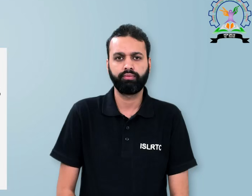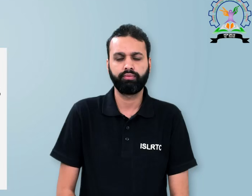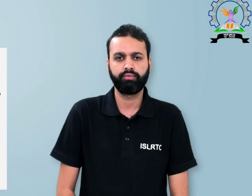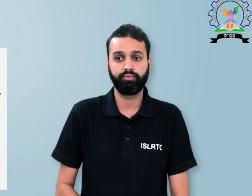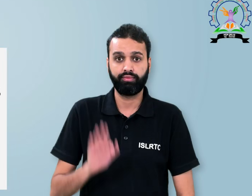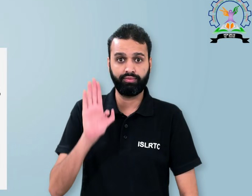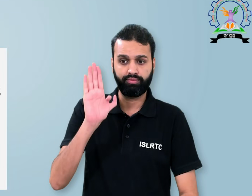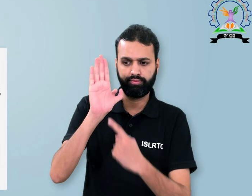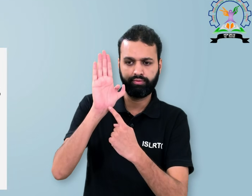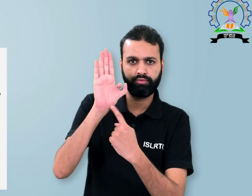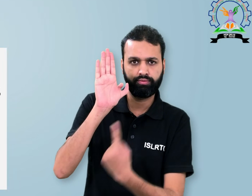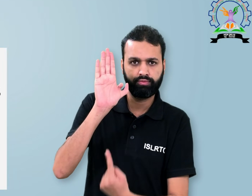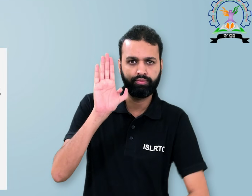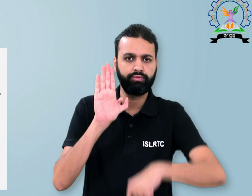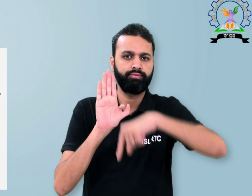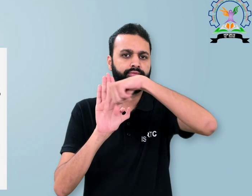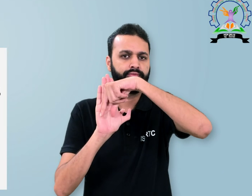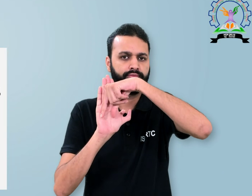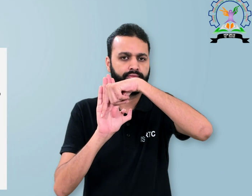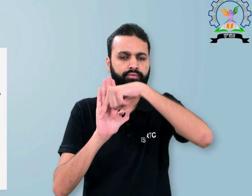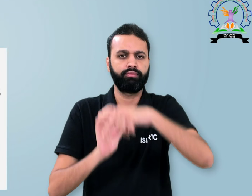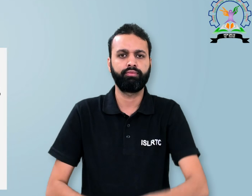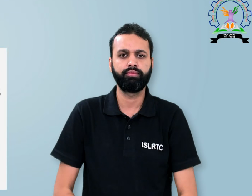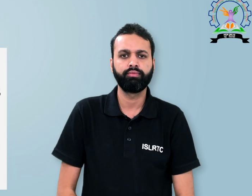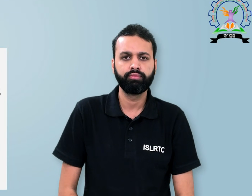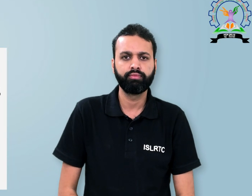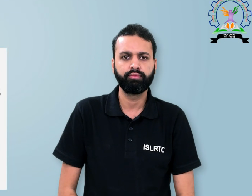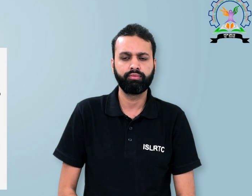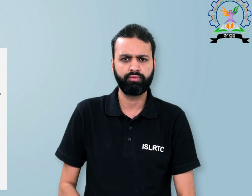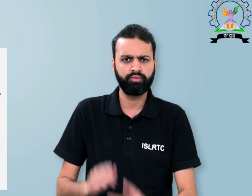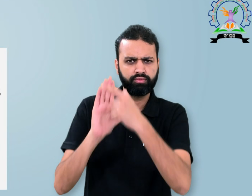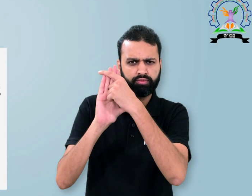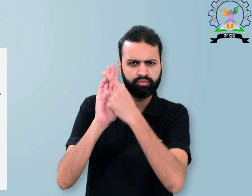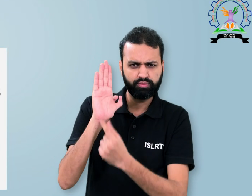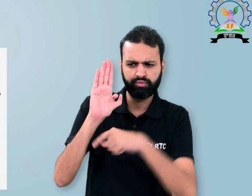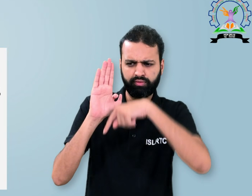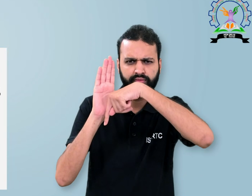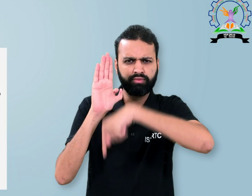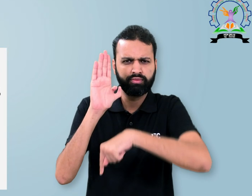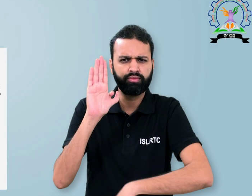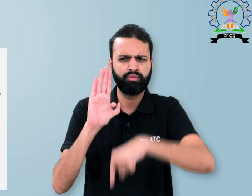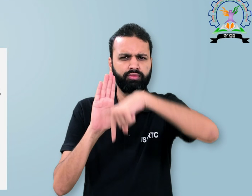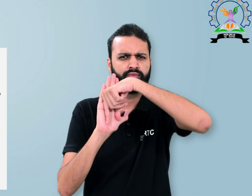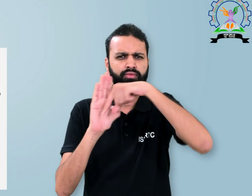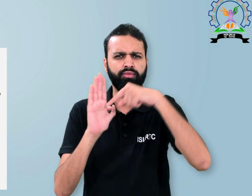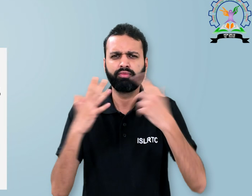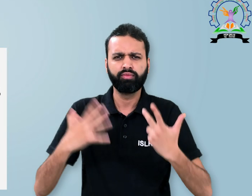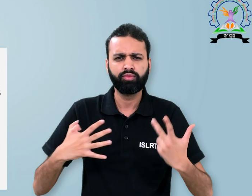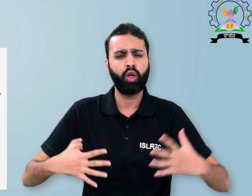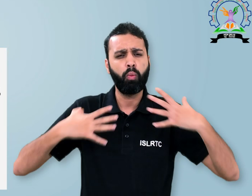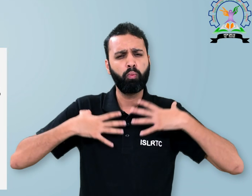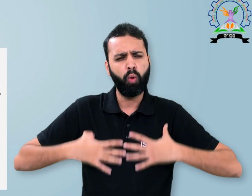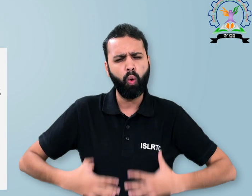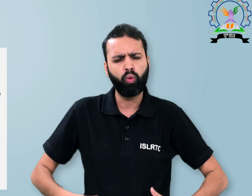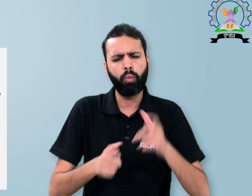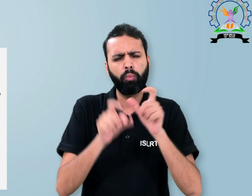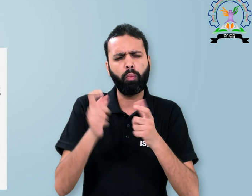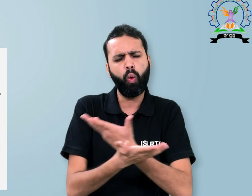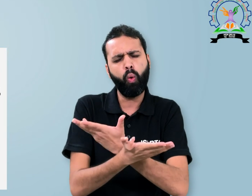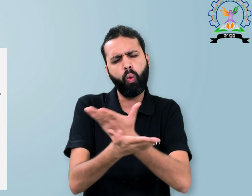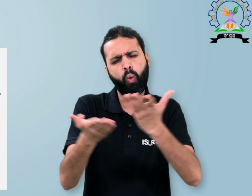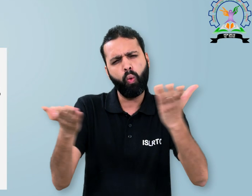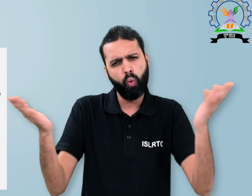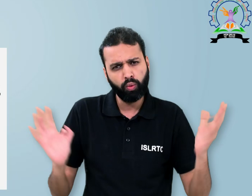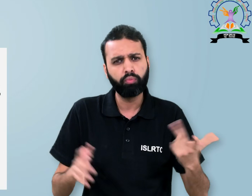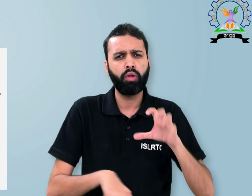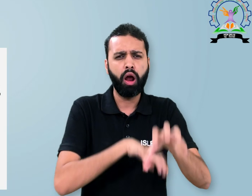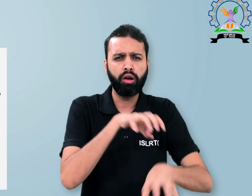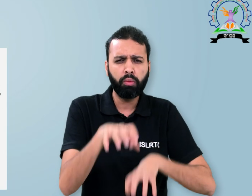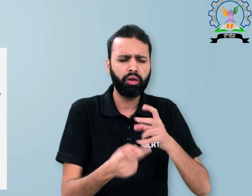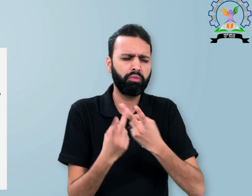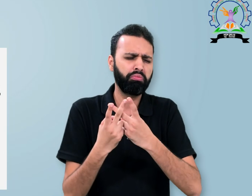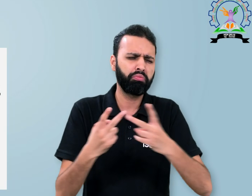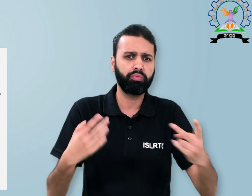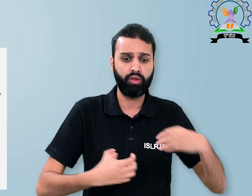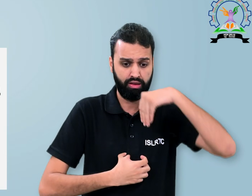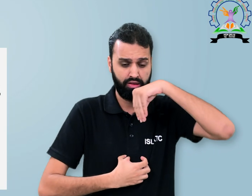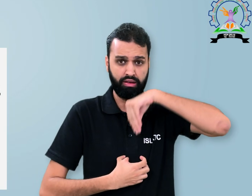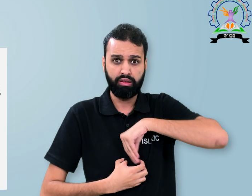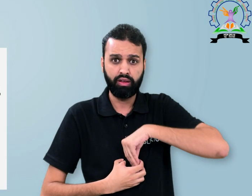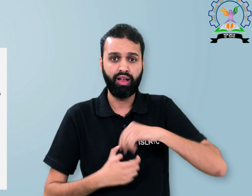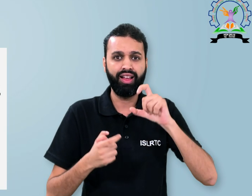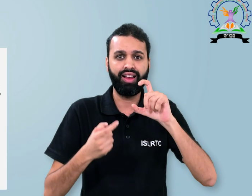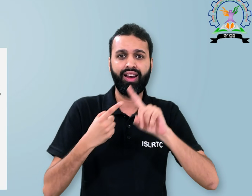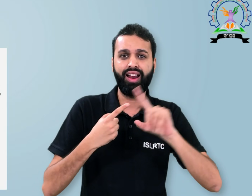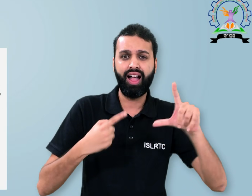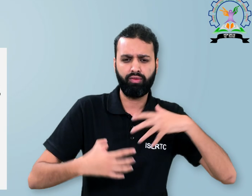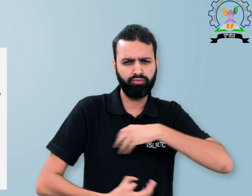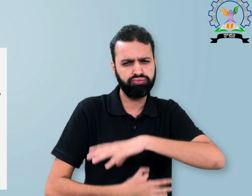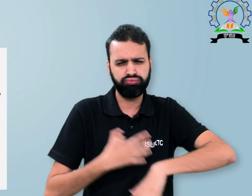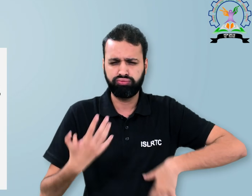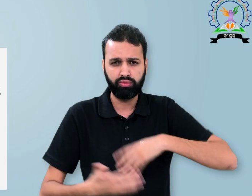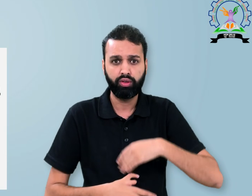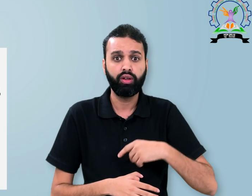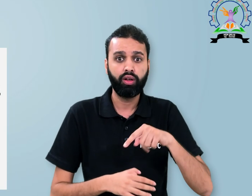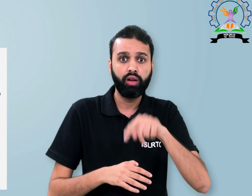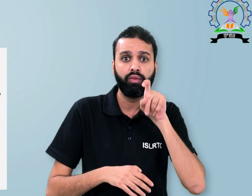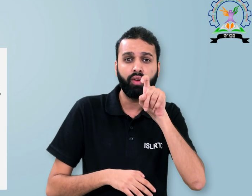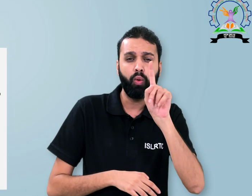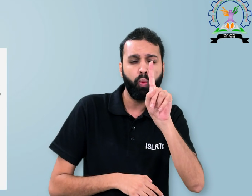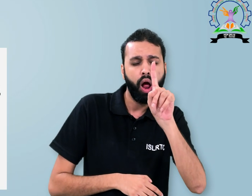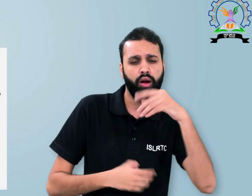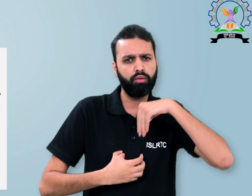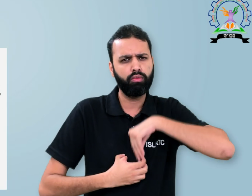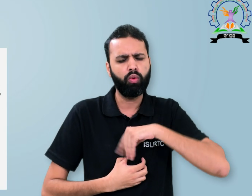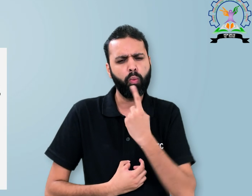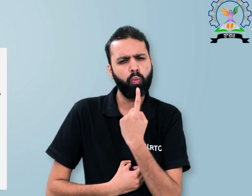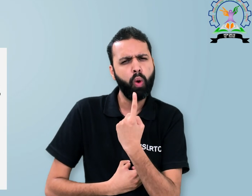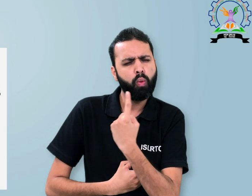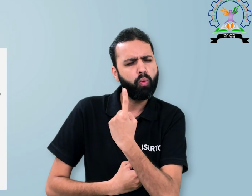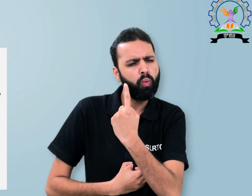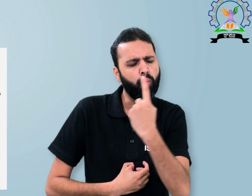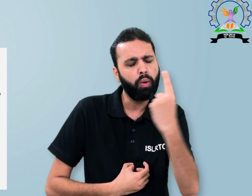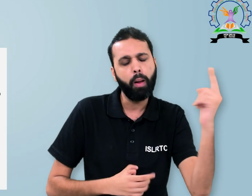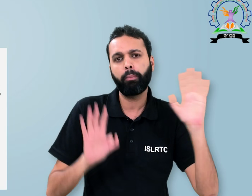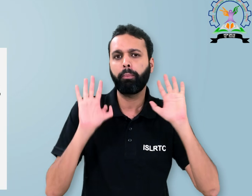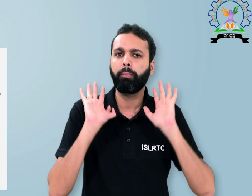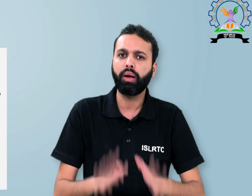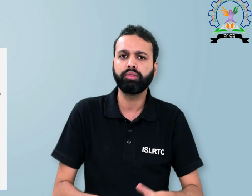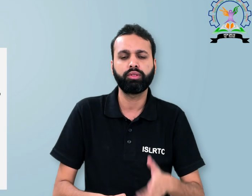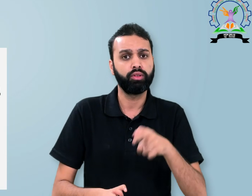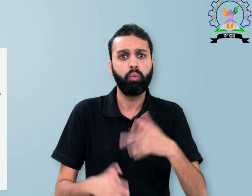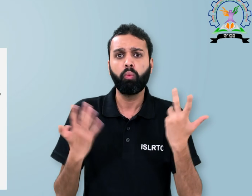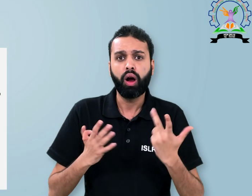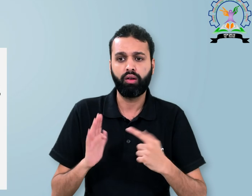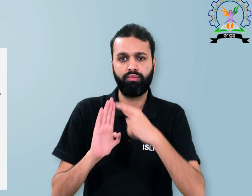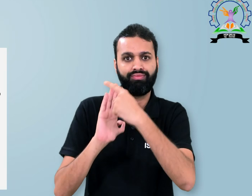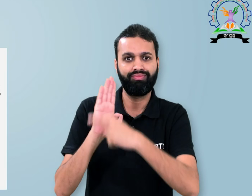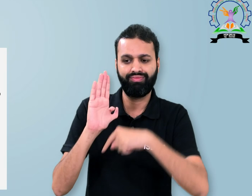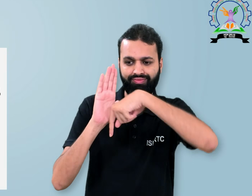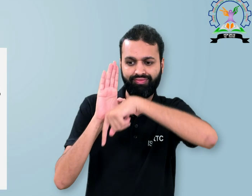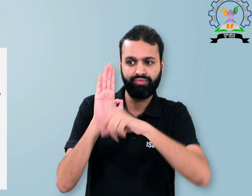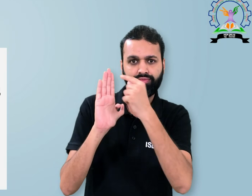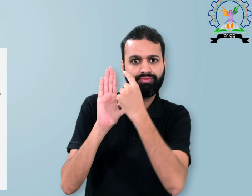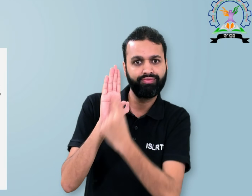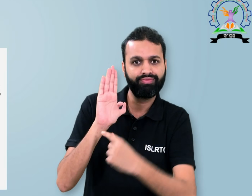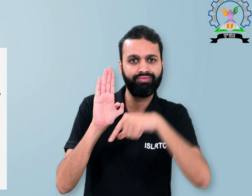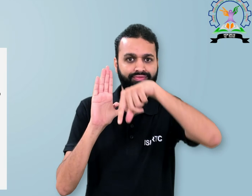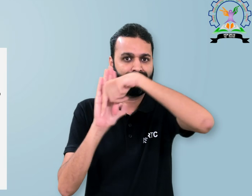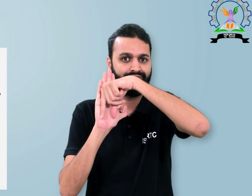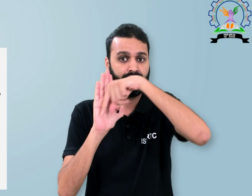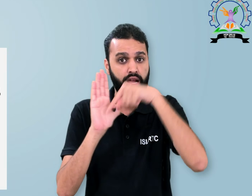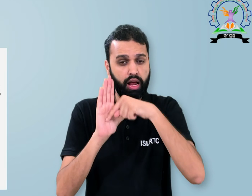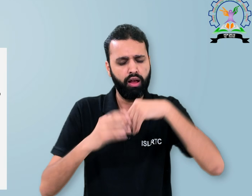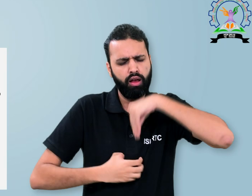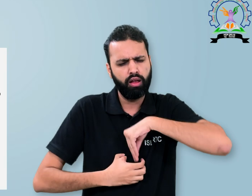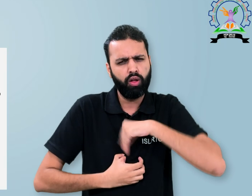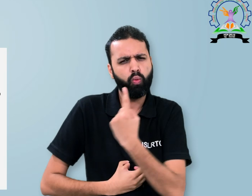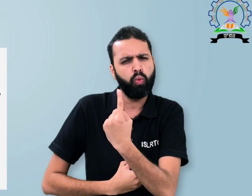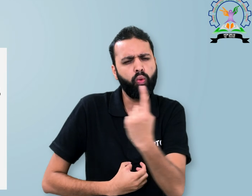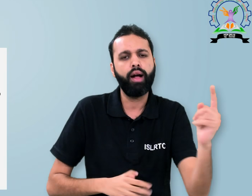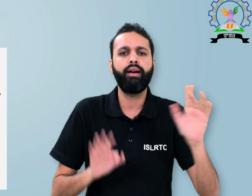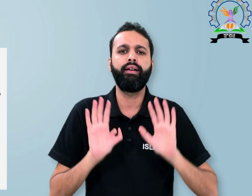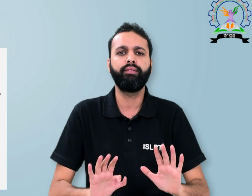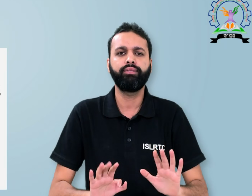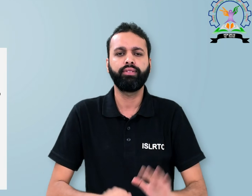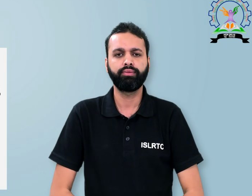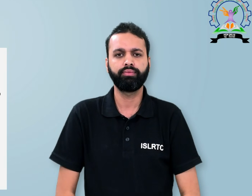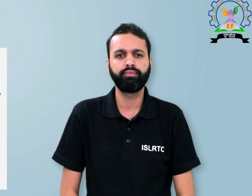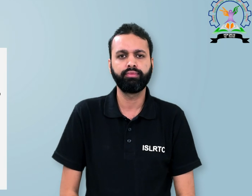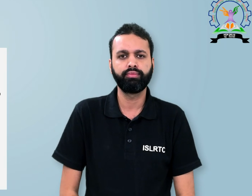Prokaryotes Prokaryotic cells are single-celled microorganisms known to be the earliest on earth. Prokaryotes include Bacteria and Archaea.